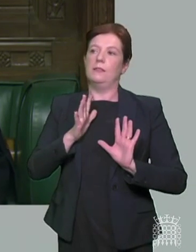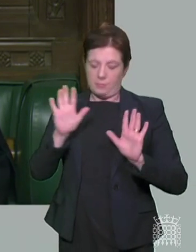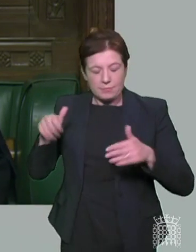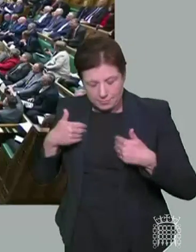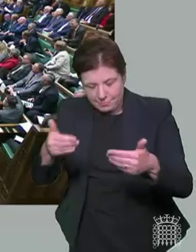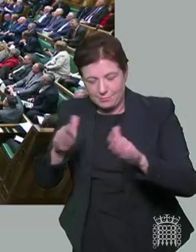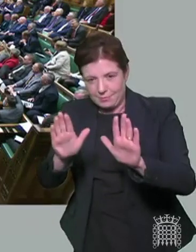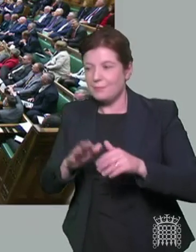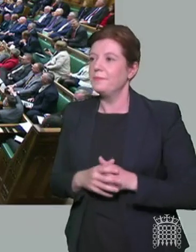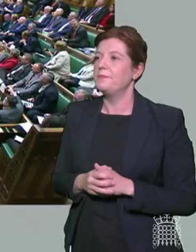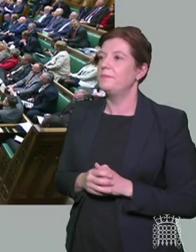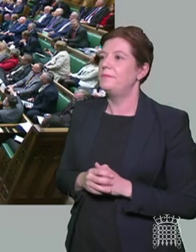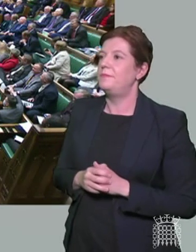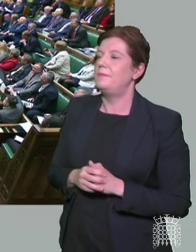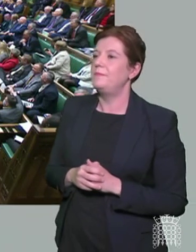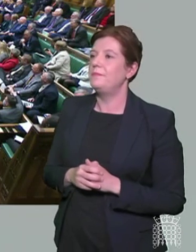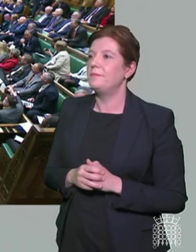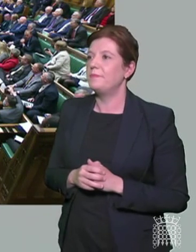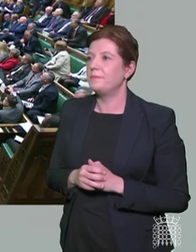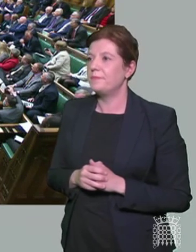Withdrawn. Let’s get on. Prime Minister.